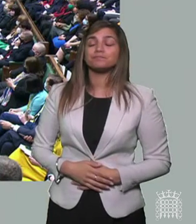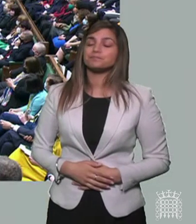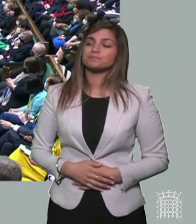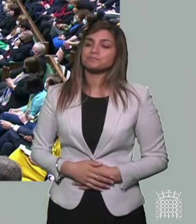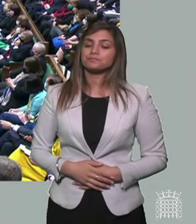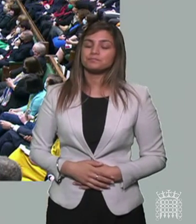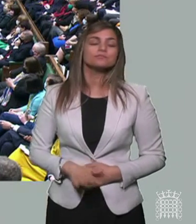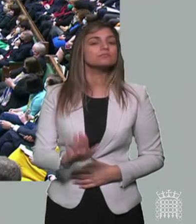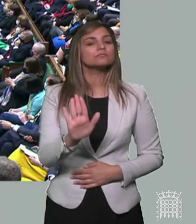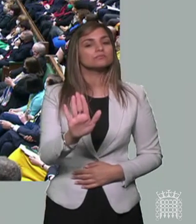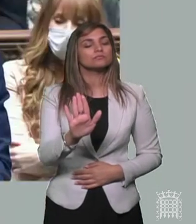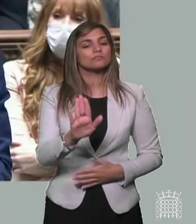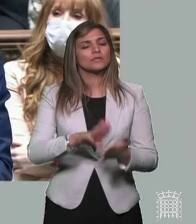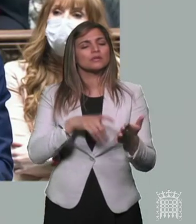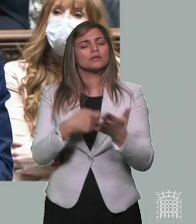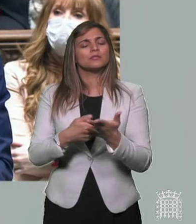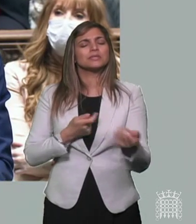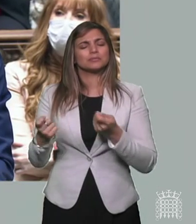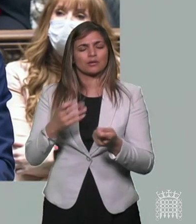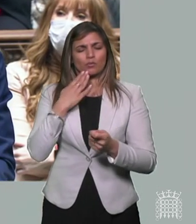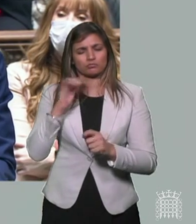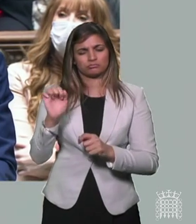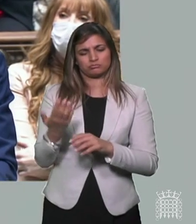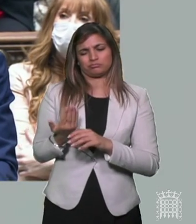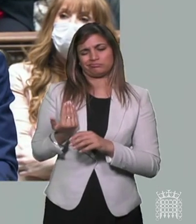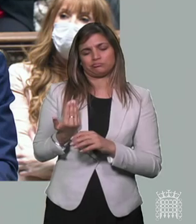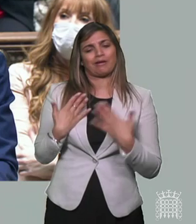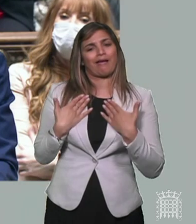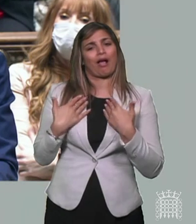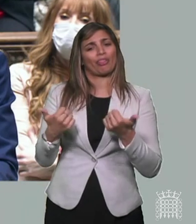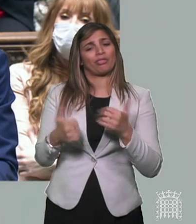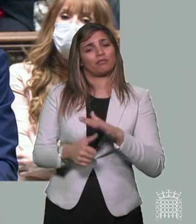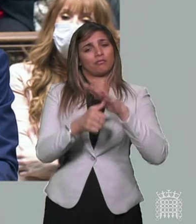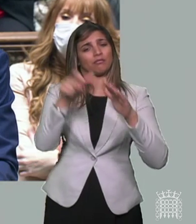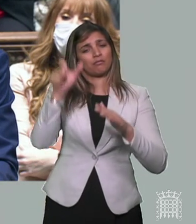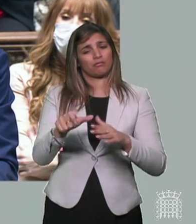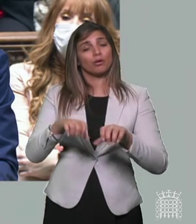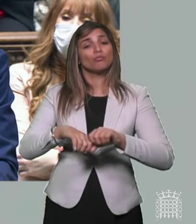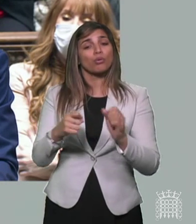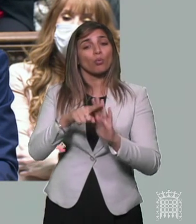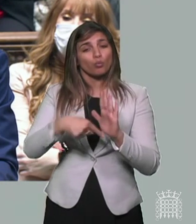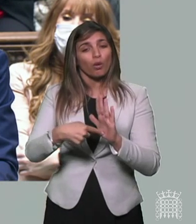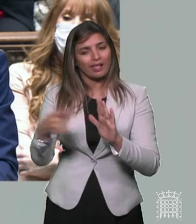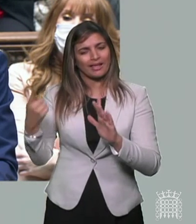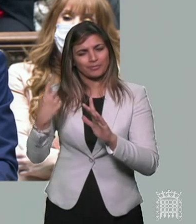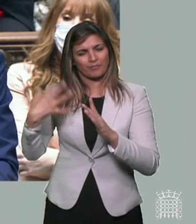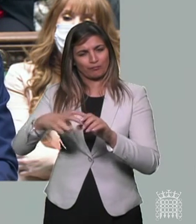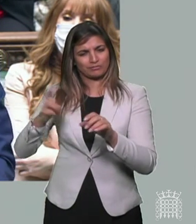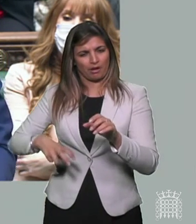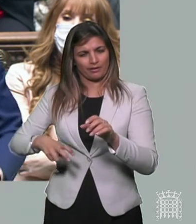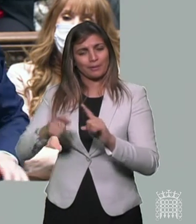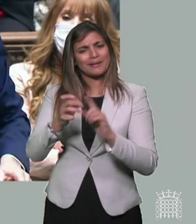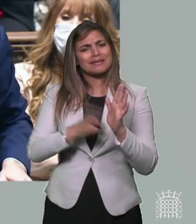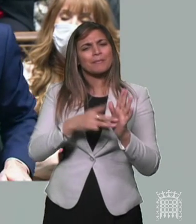When the Prime Minister’s former Health Secretary broke the rules, he resigned and the Prime Minister said he was right to do so.